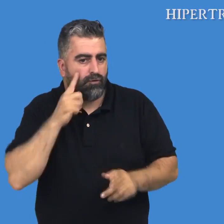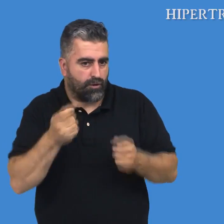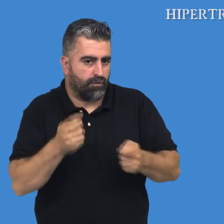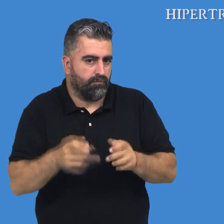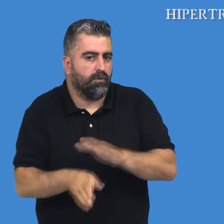control